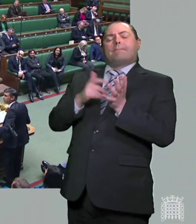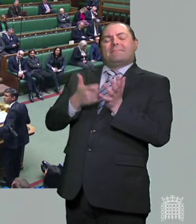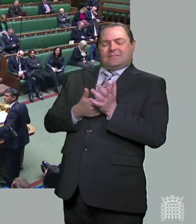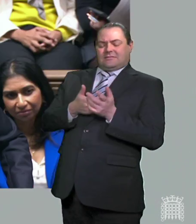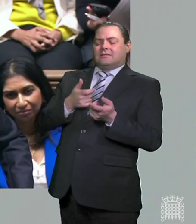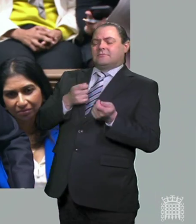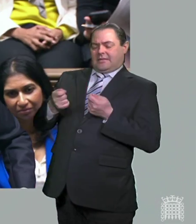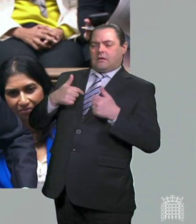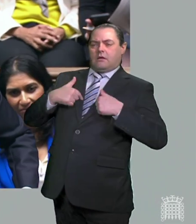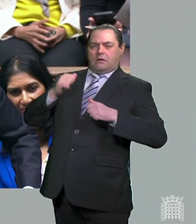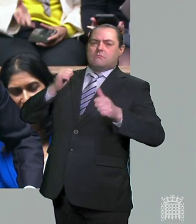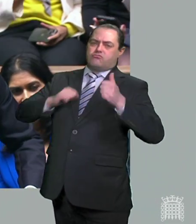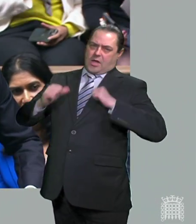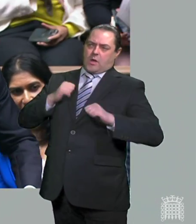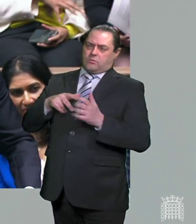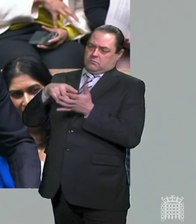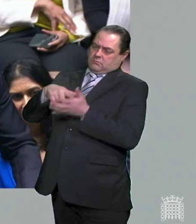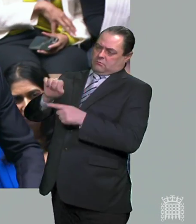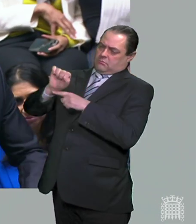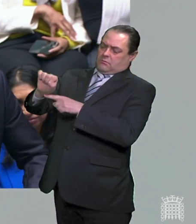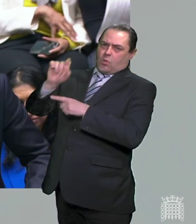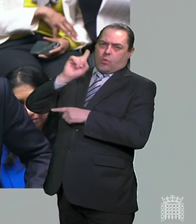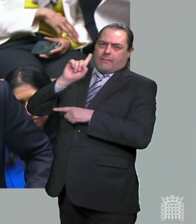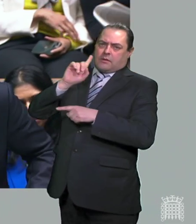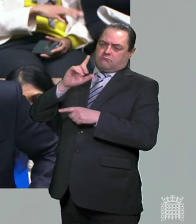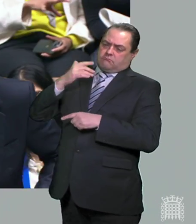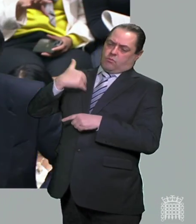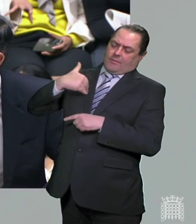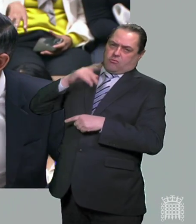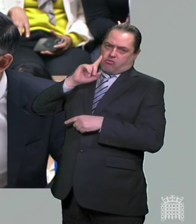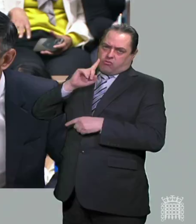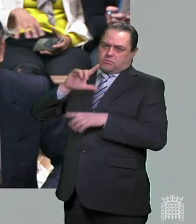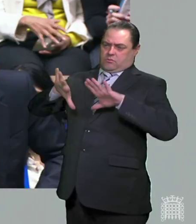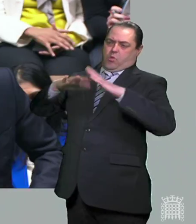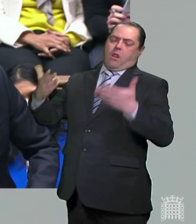This Government have a proud record of standing up for women and girls across the world.